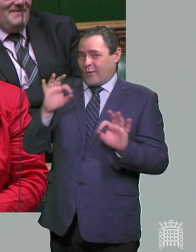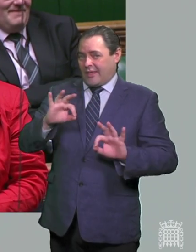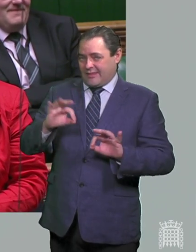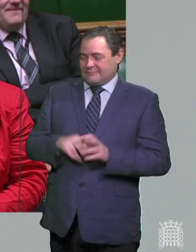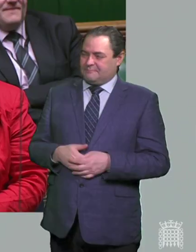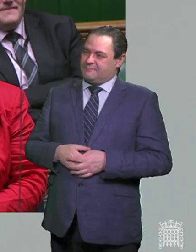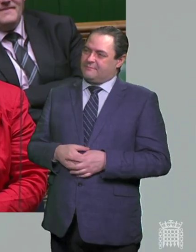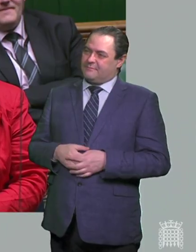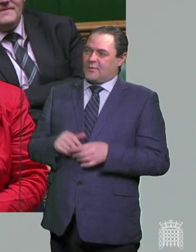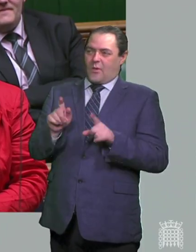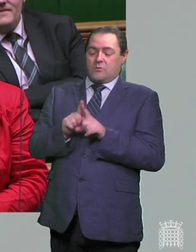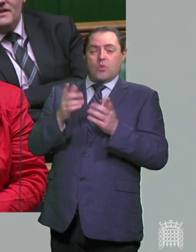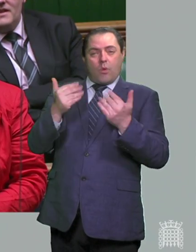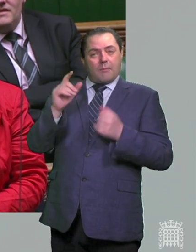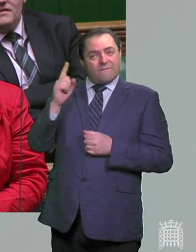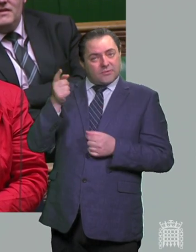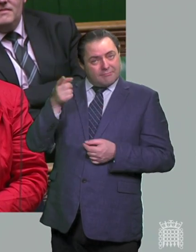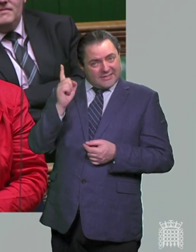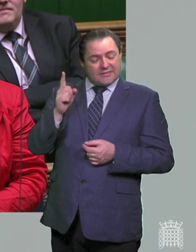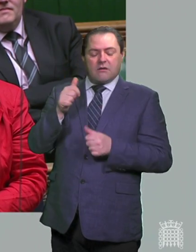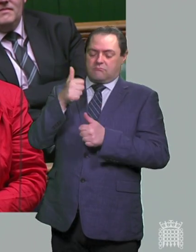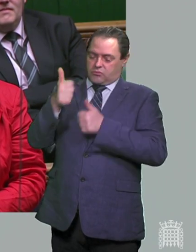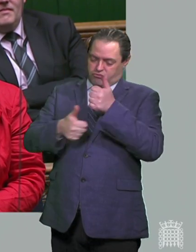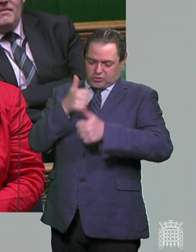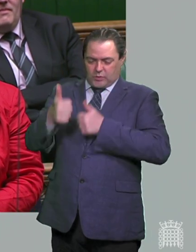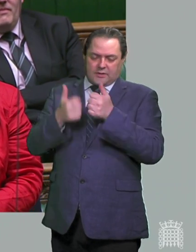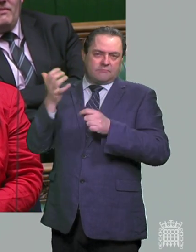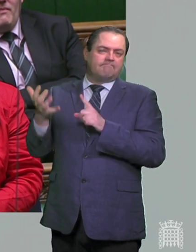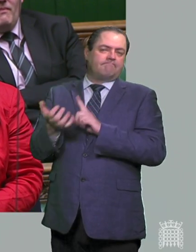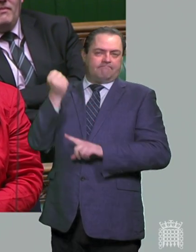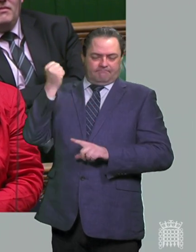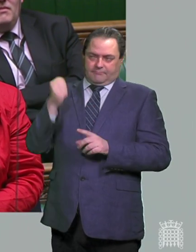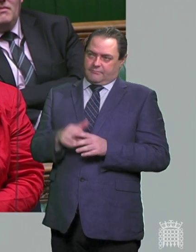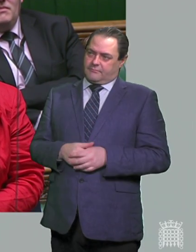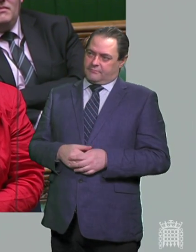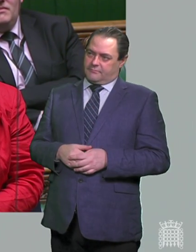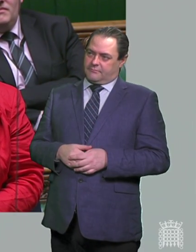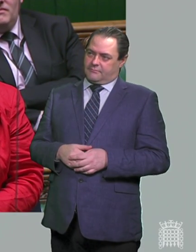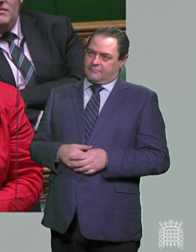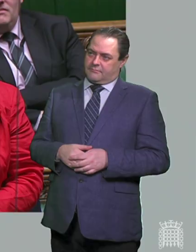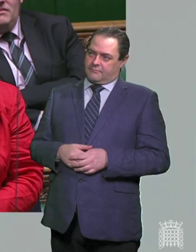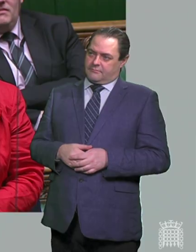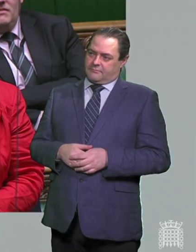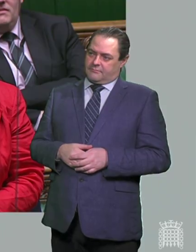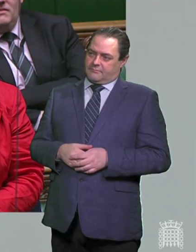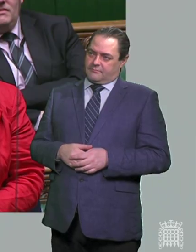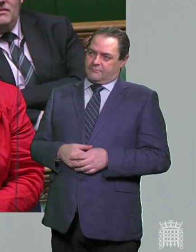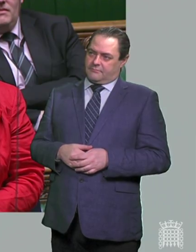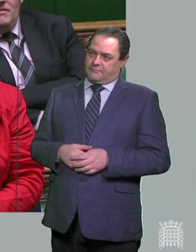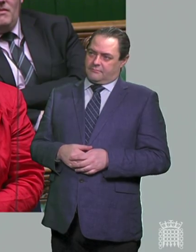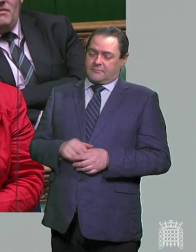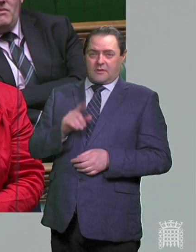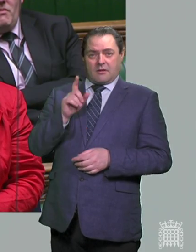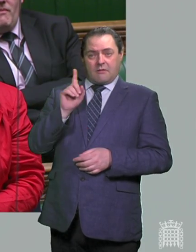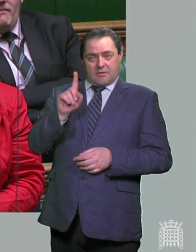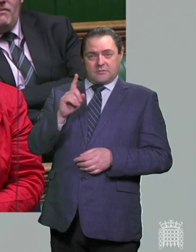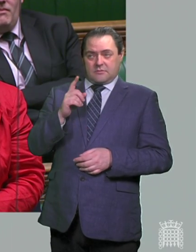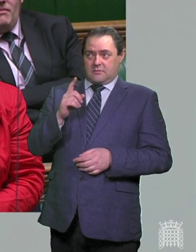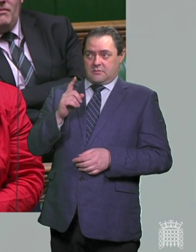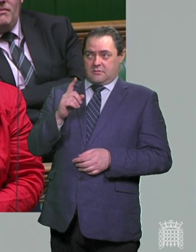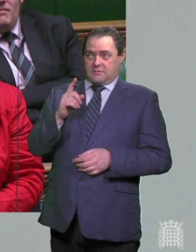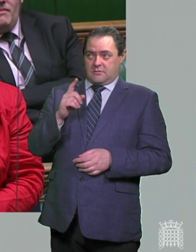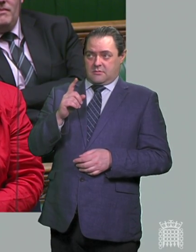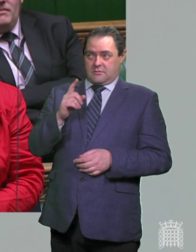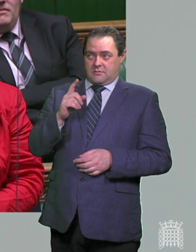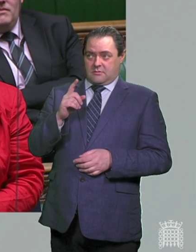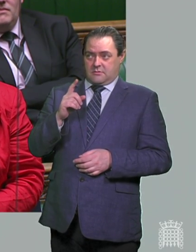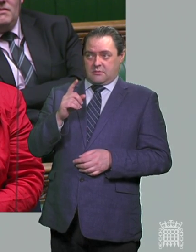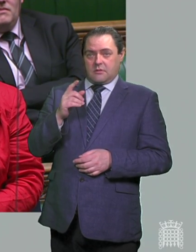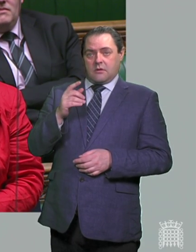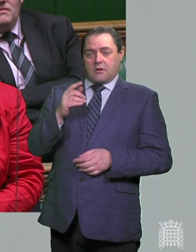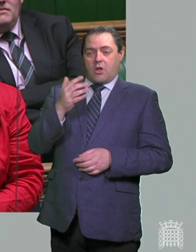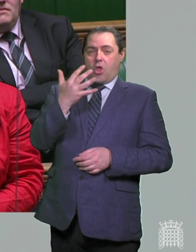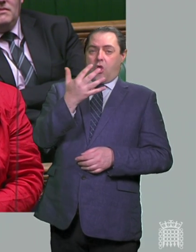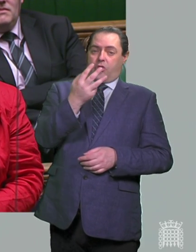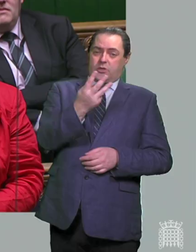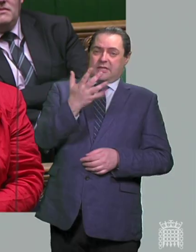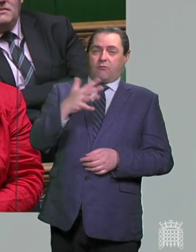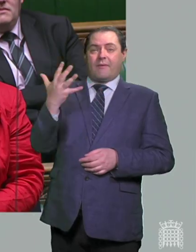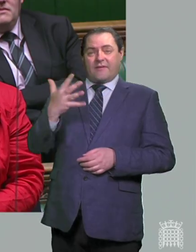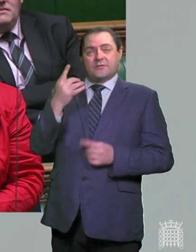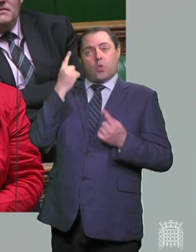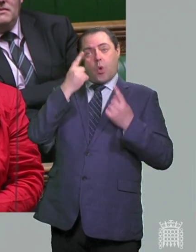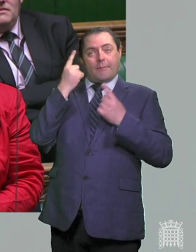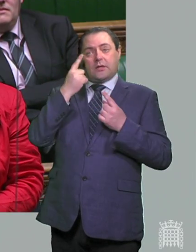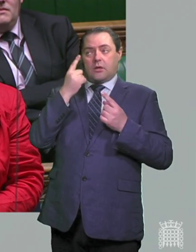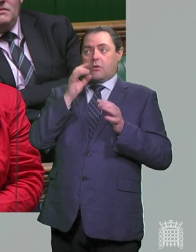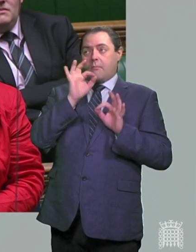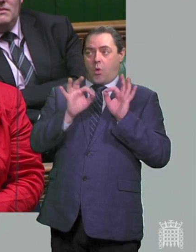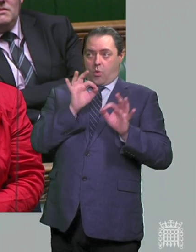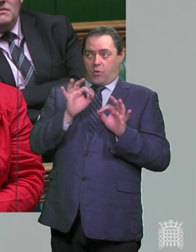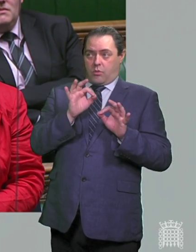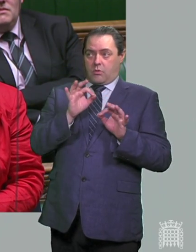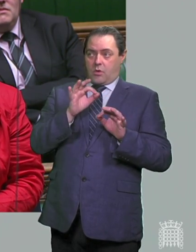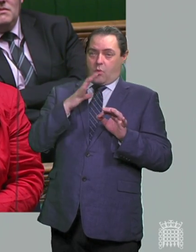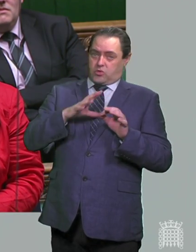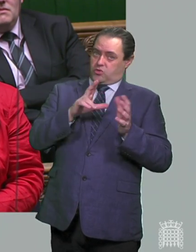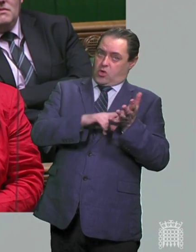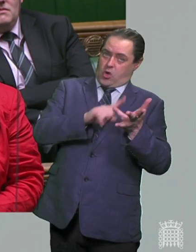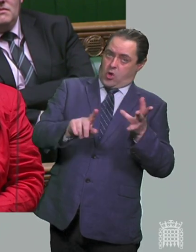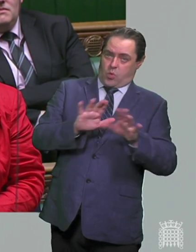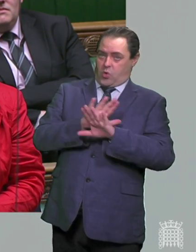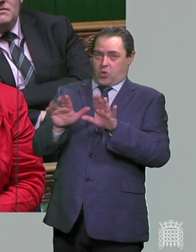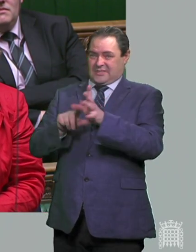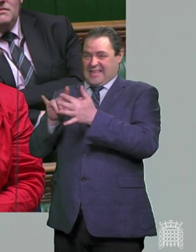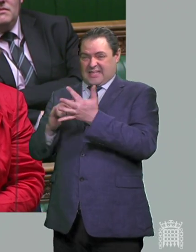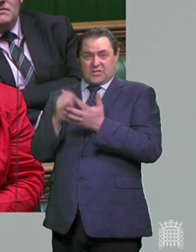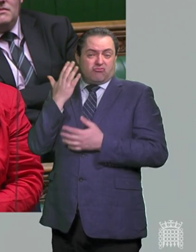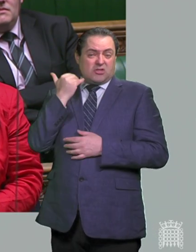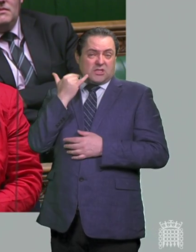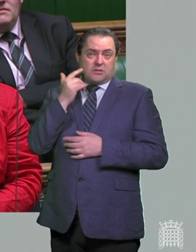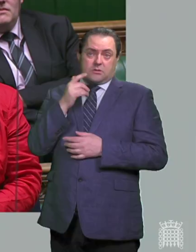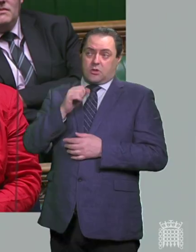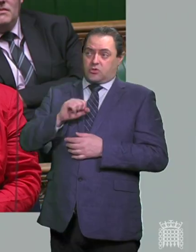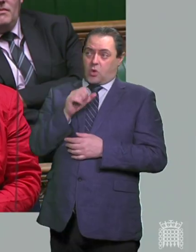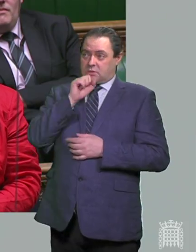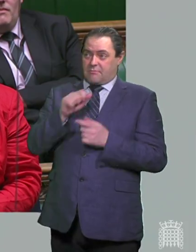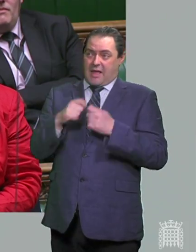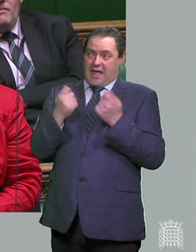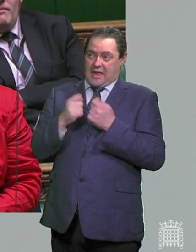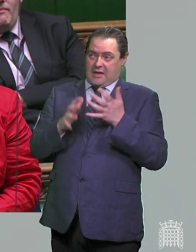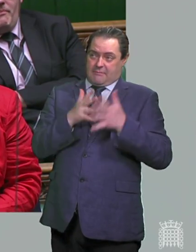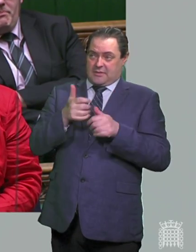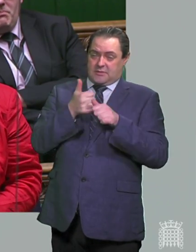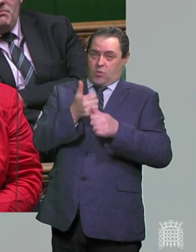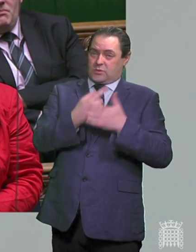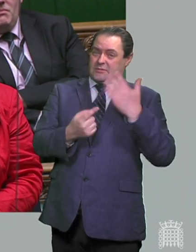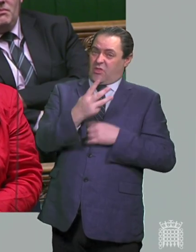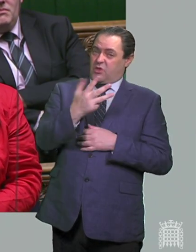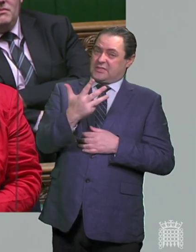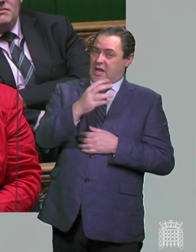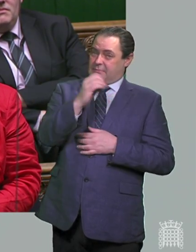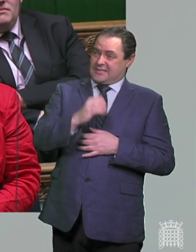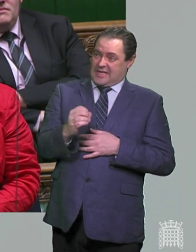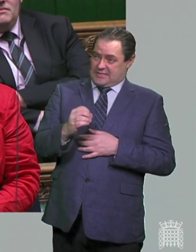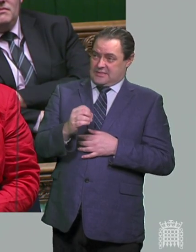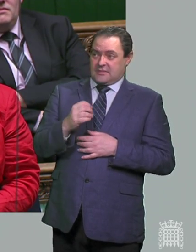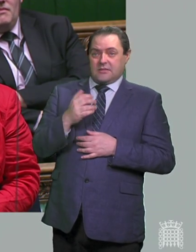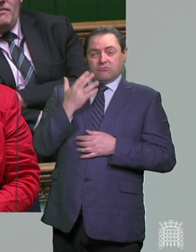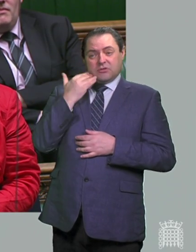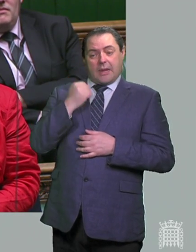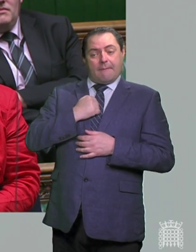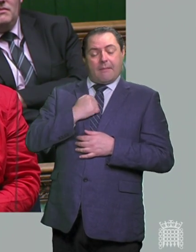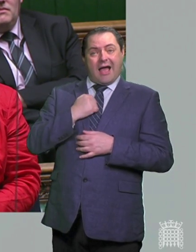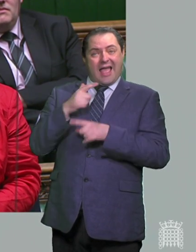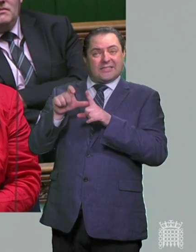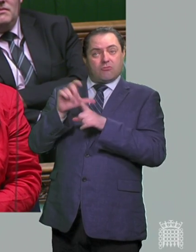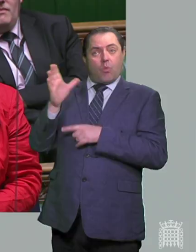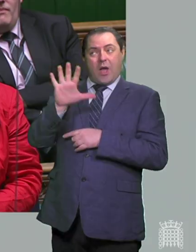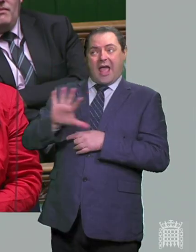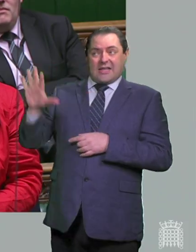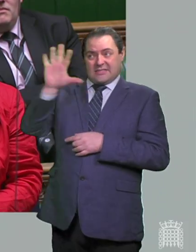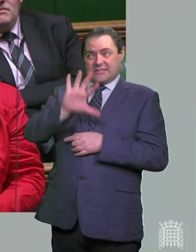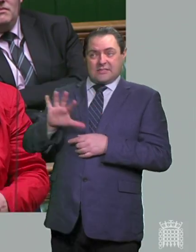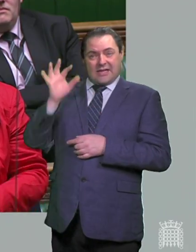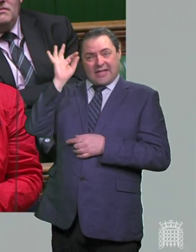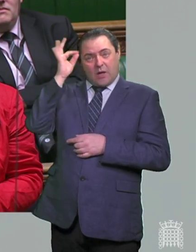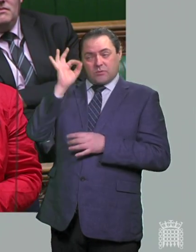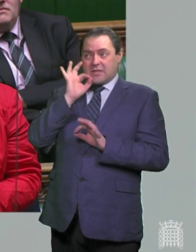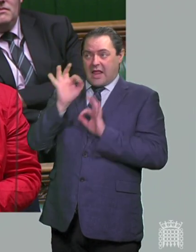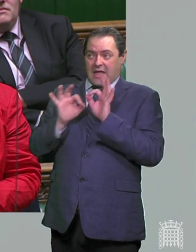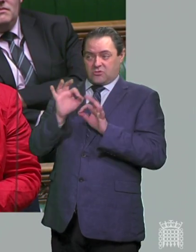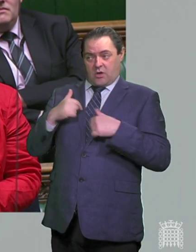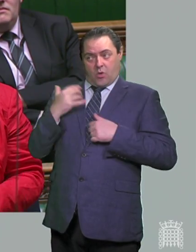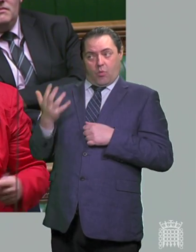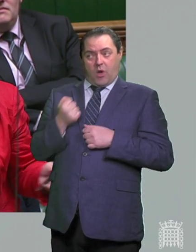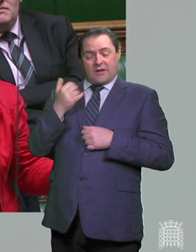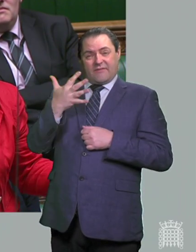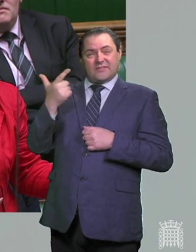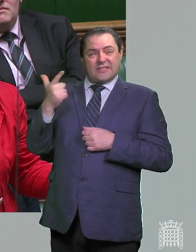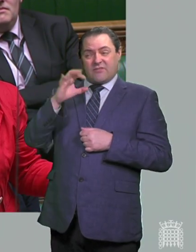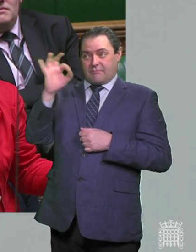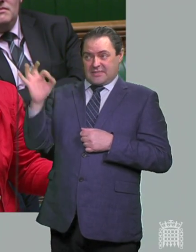I also welcome the First Minister and congratulate him on his elevation to the post, but 13 of the last 15 opinion polls in Scotland have favoured no over yes; the most recent, in The Scotsman, puts support for independence at only 39%; and in a council by-election in my constituency of Edinburgh West, my own party won 57% of